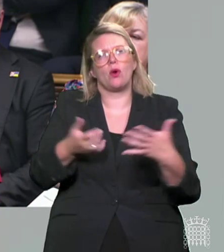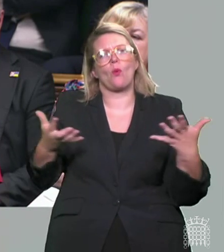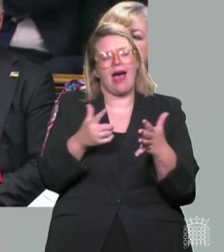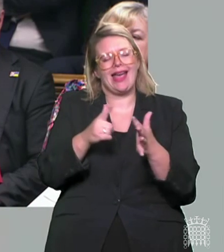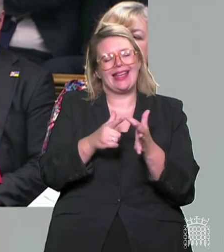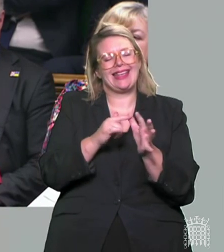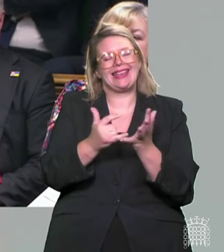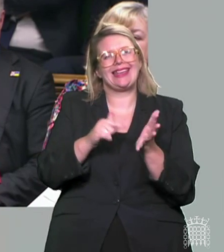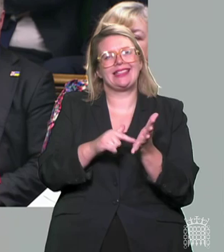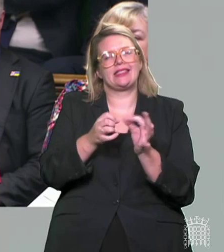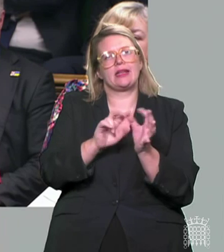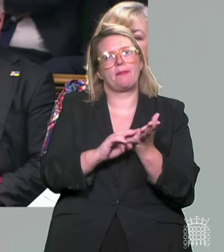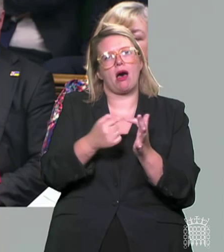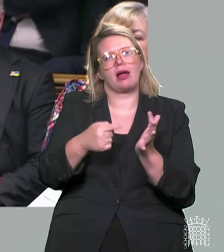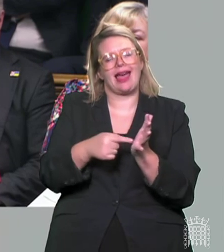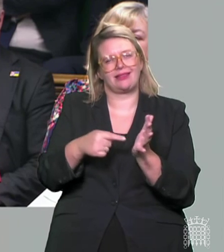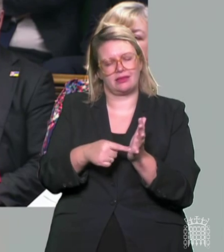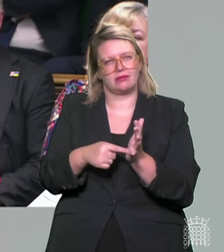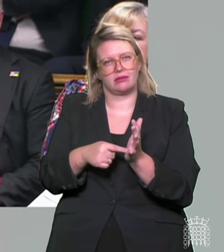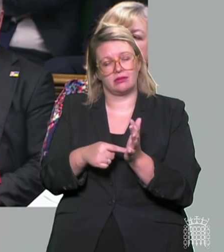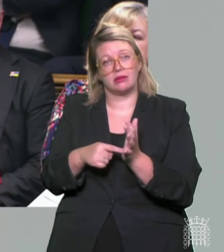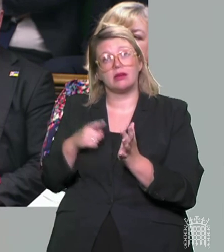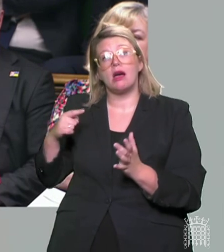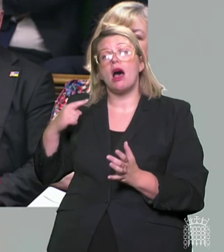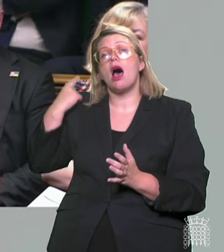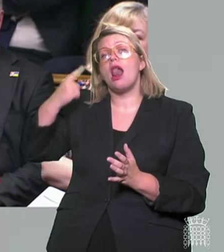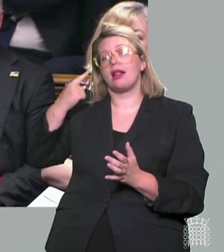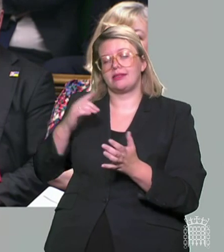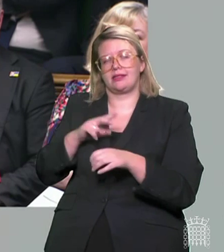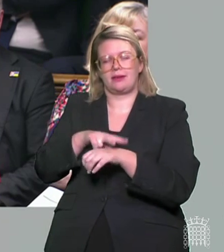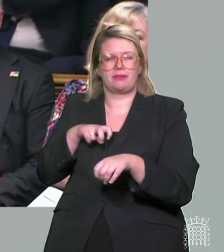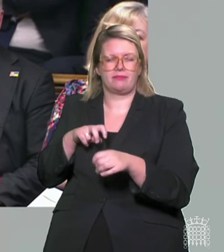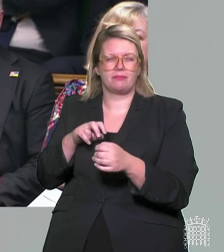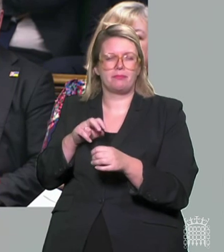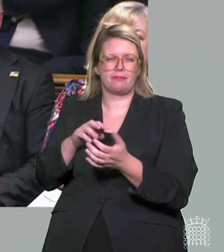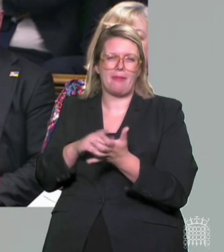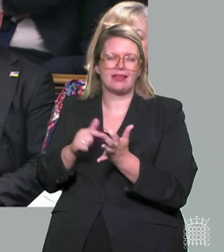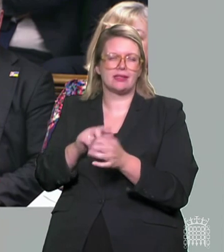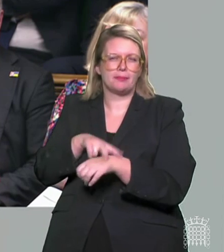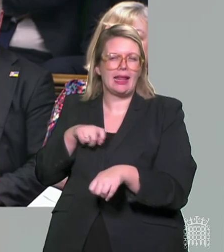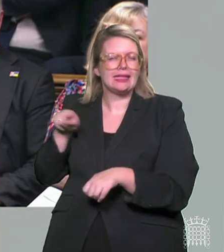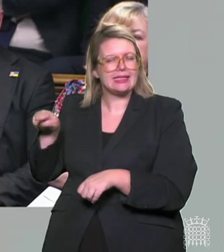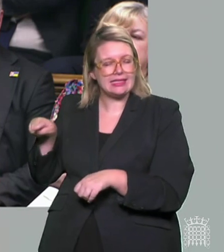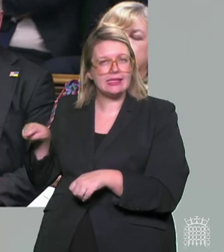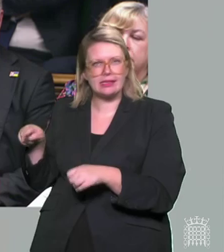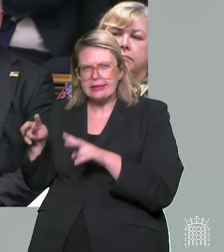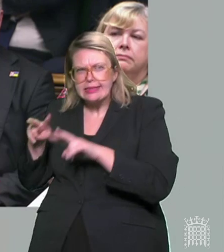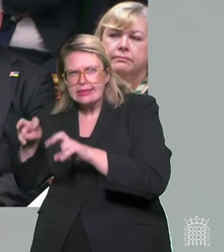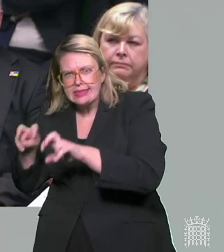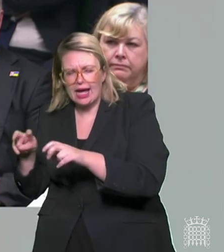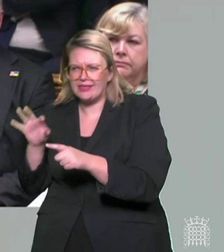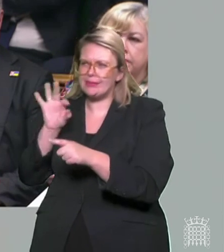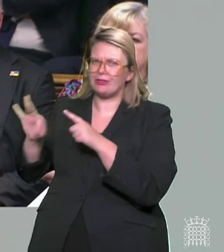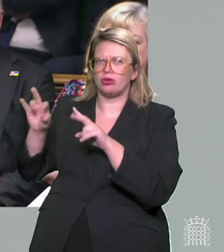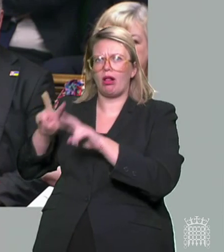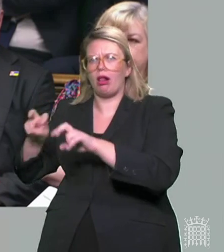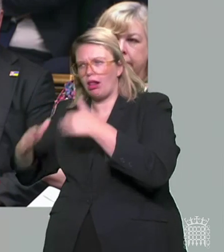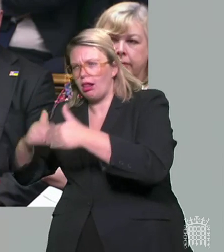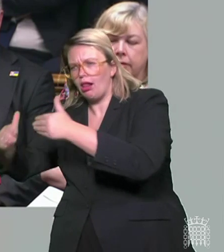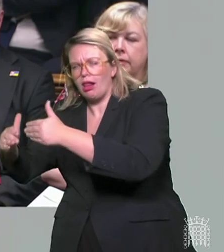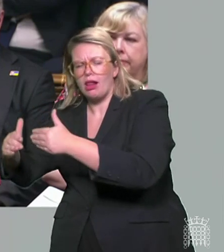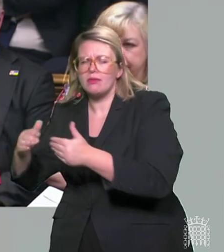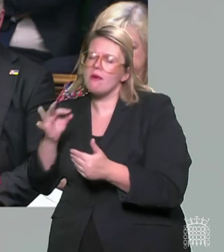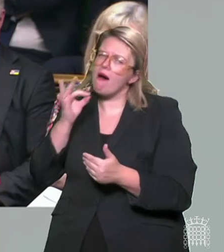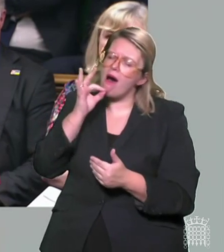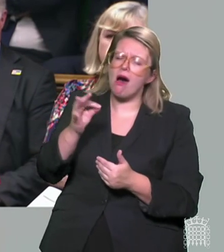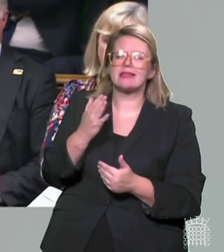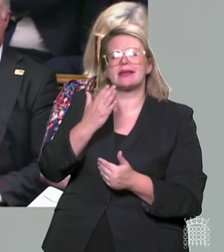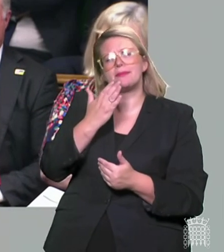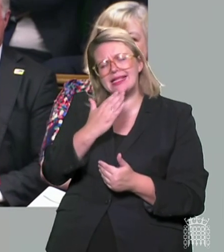With the Metropolitan police now in special measures for the first time in its history, will the Prime Minister urge the Mayor of London to start living up to his responsibilities as police and crime commissioner?